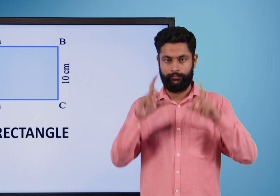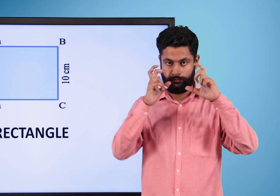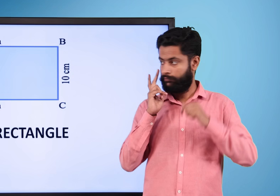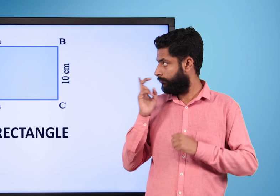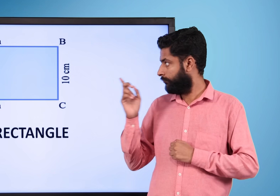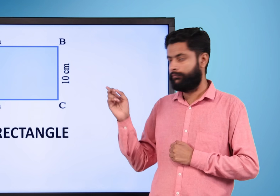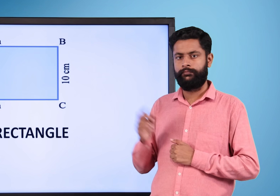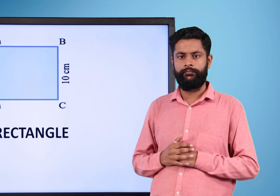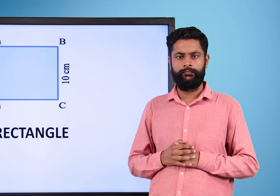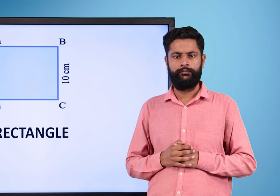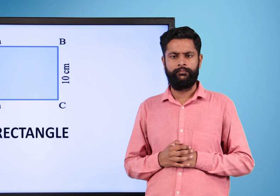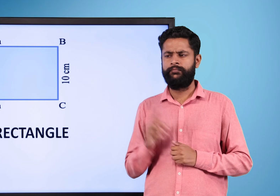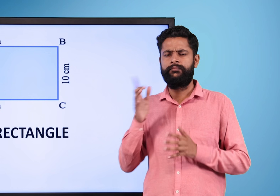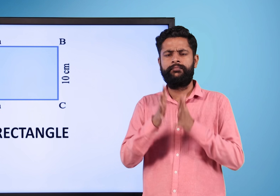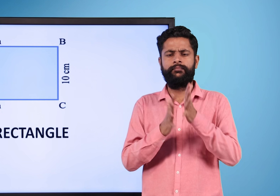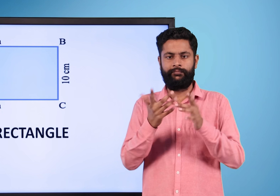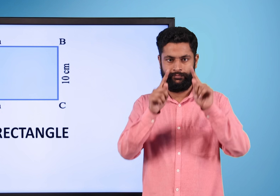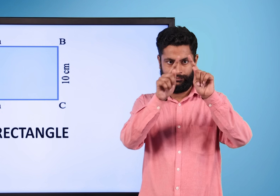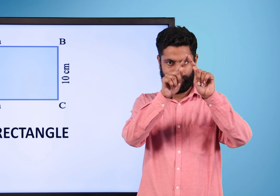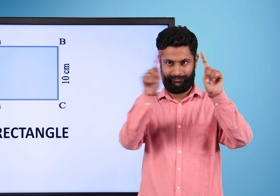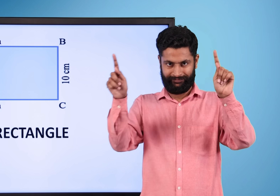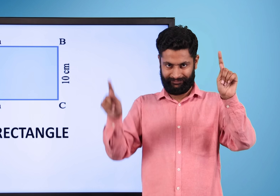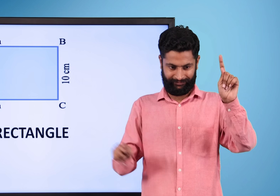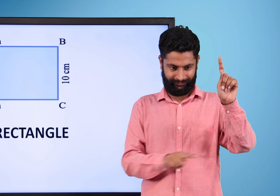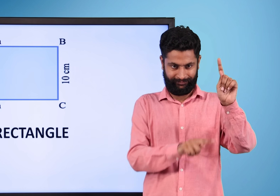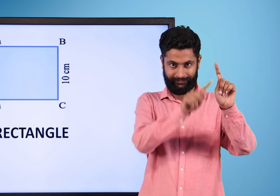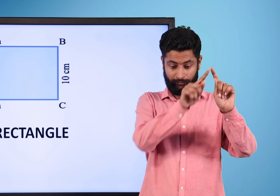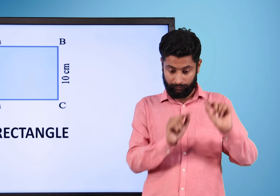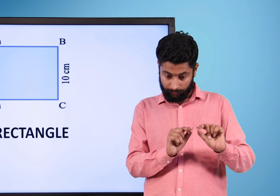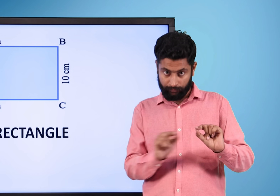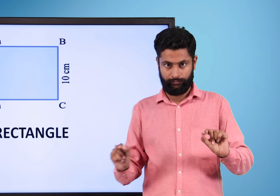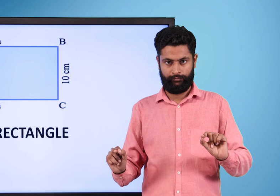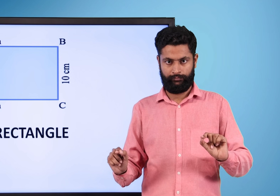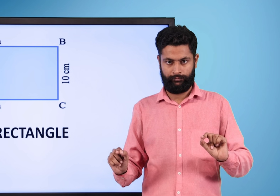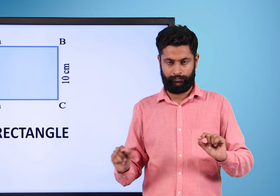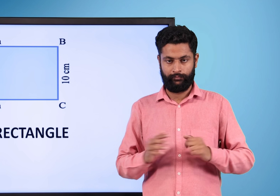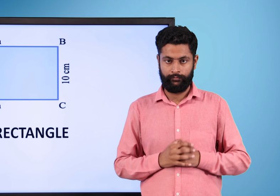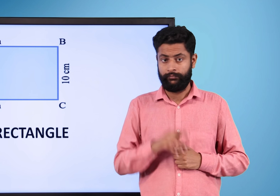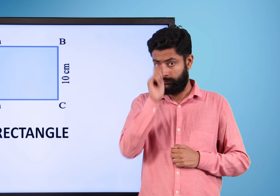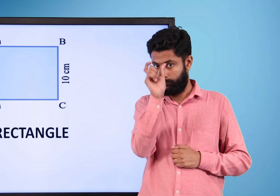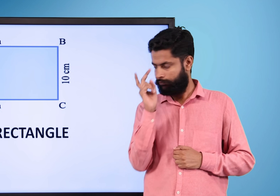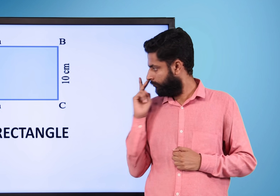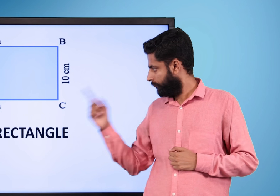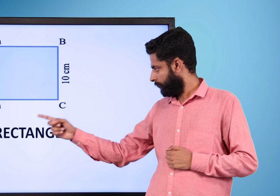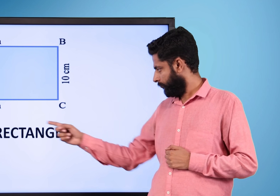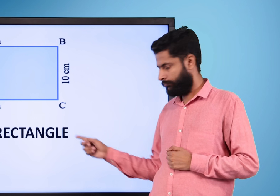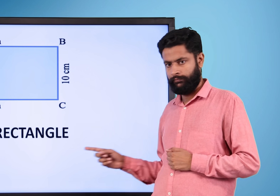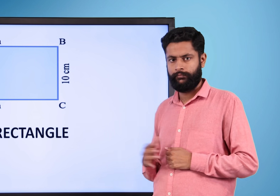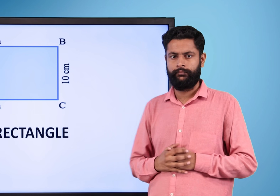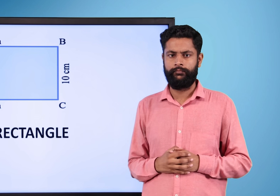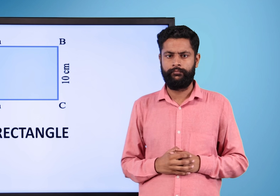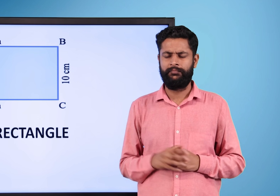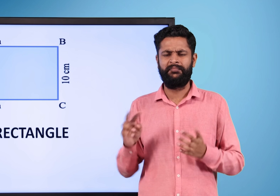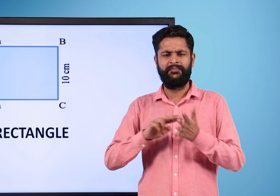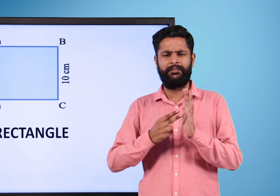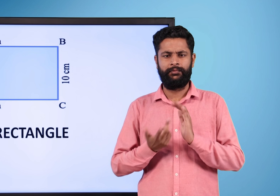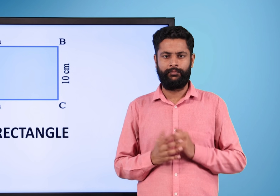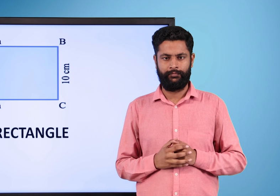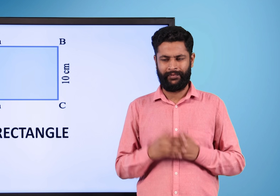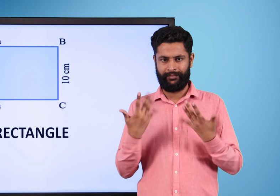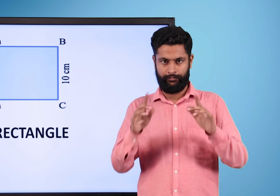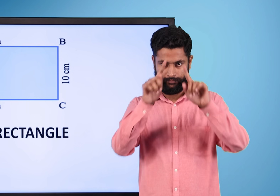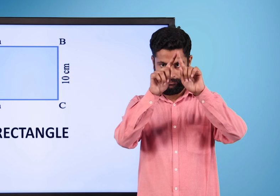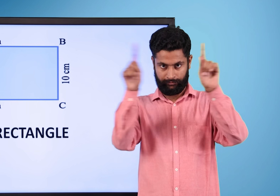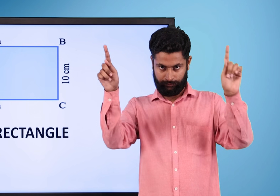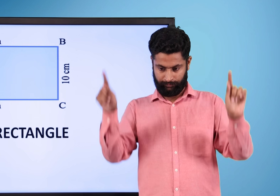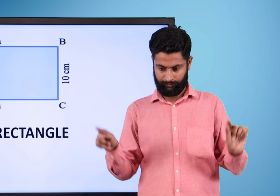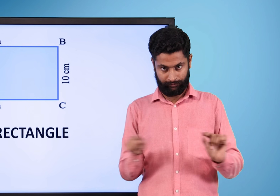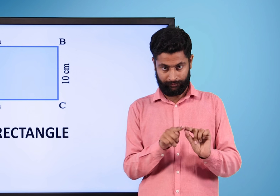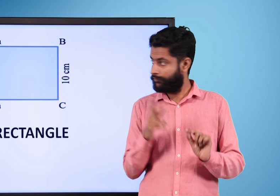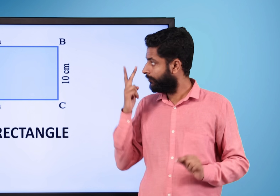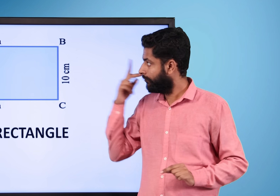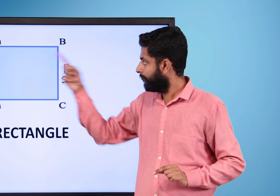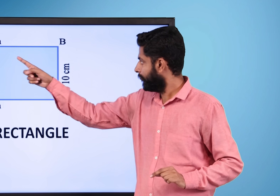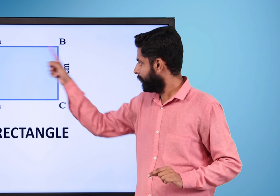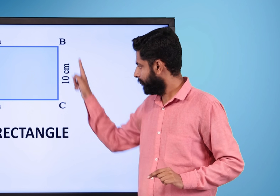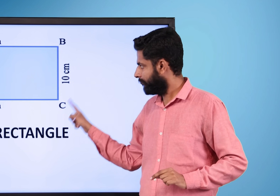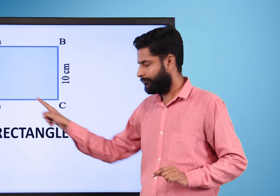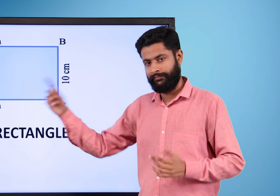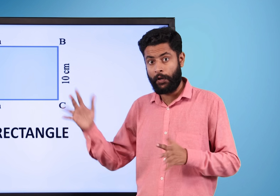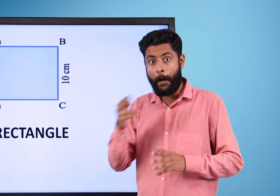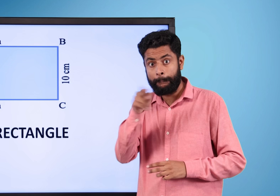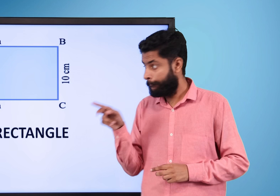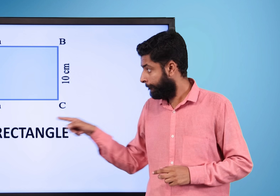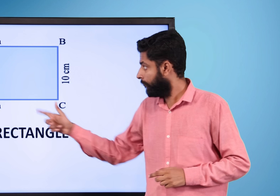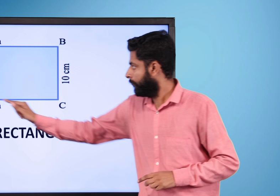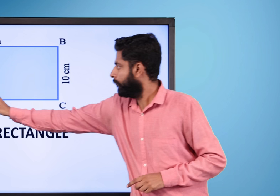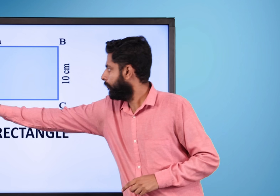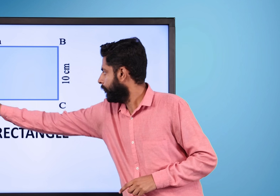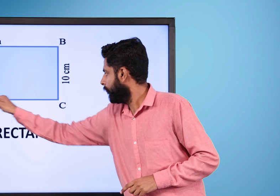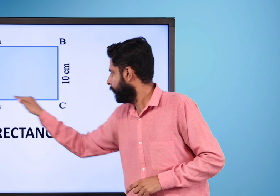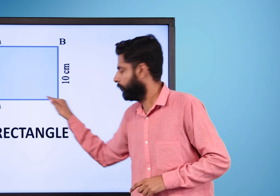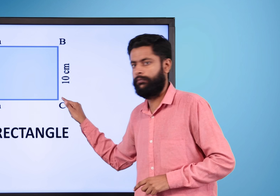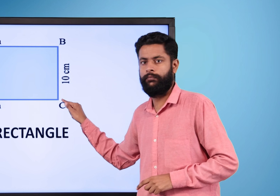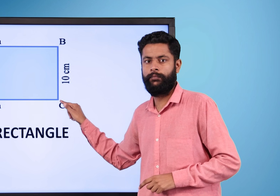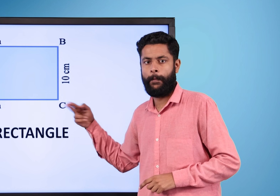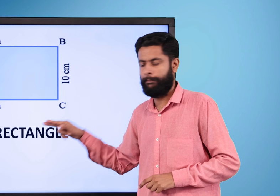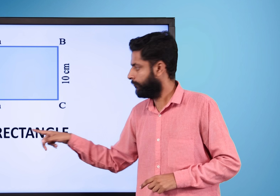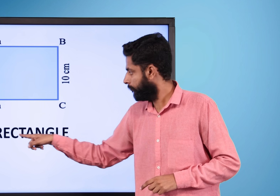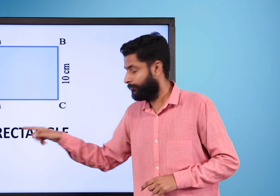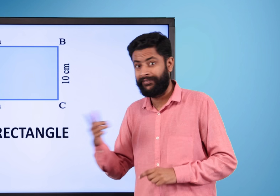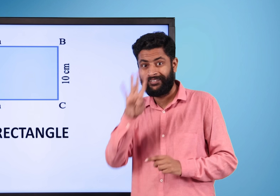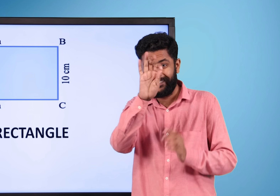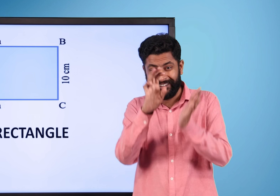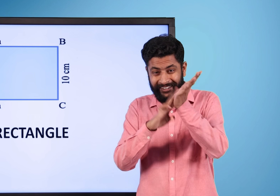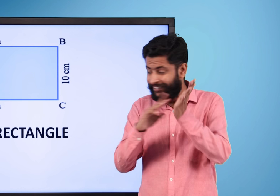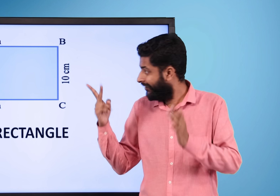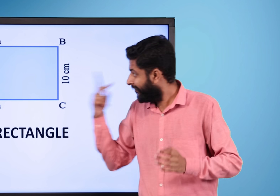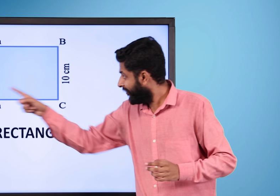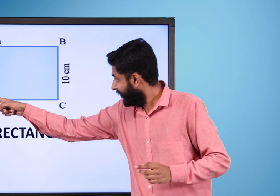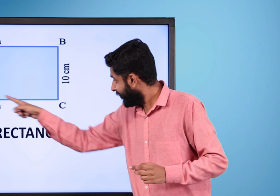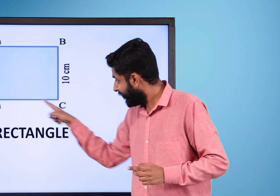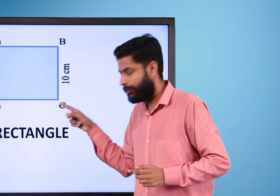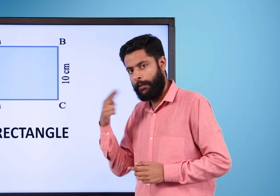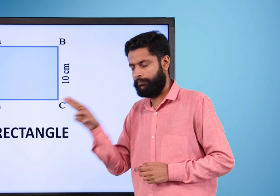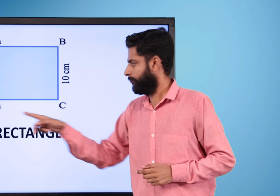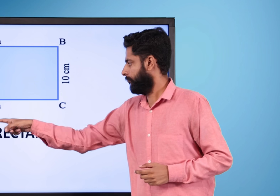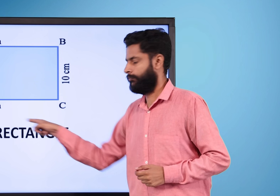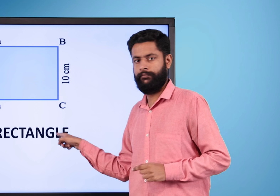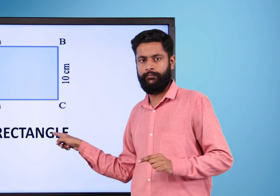length of a rectangle This sign refers to length of a rectangle. The length of a rectangle is the measurement of the longer side of the rectangle. For example, for the rectangle given here, the length is 40 cm.